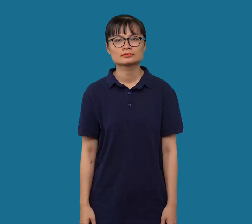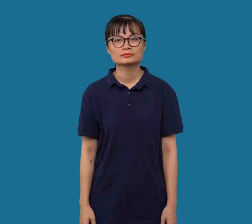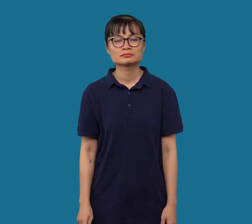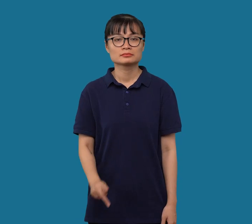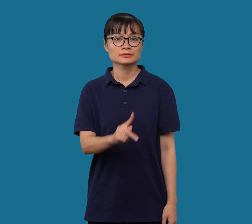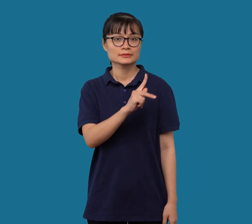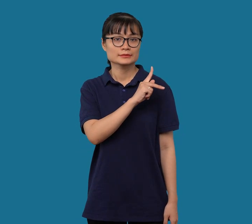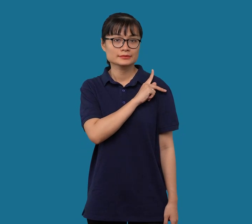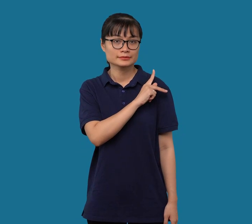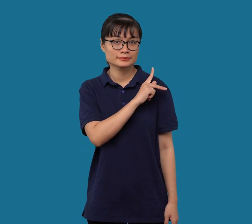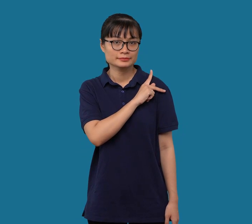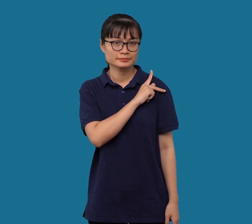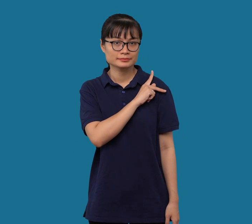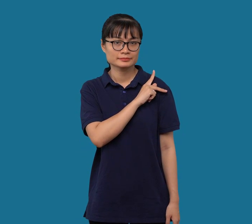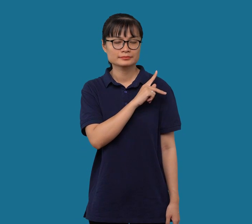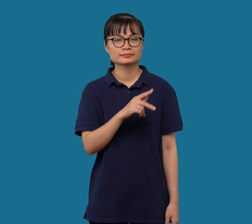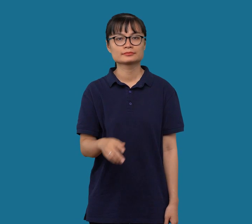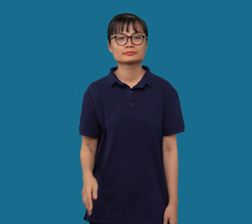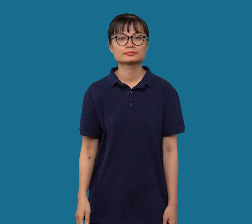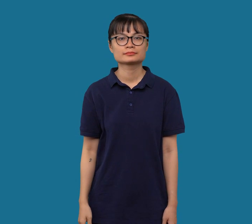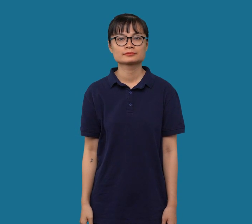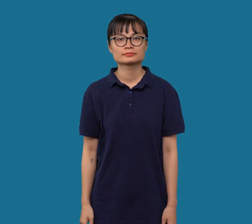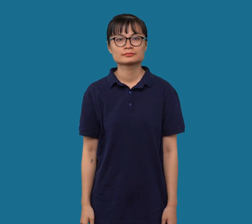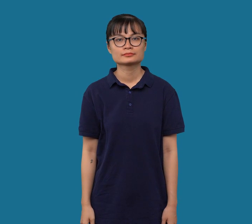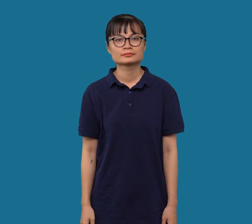tiết kiệm